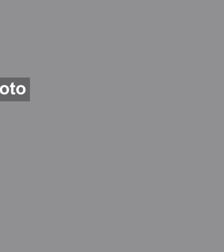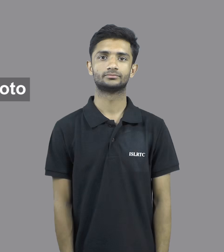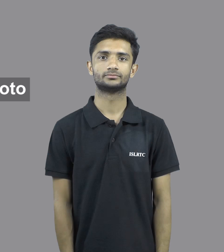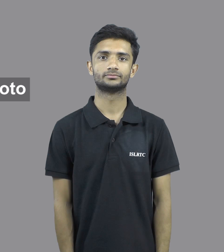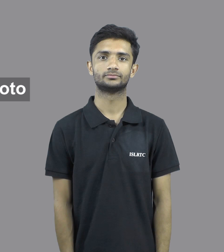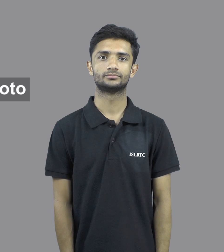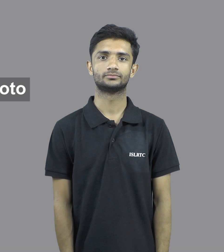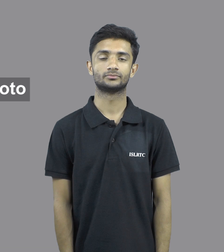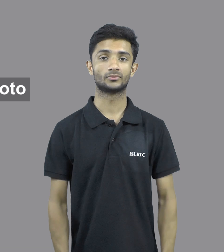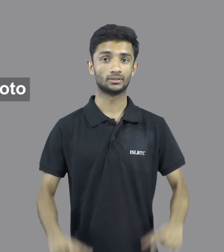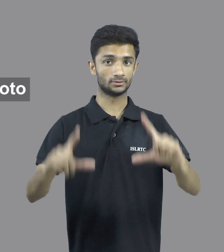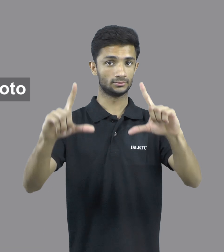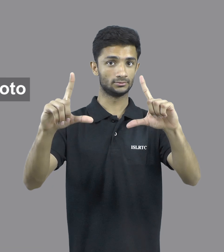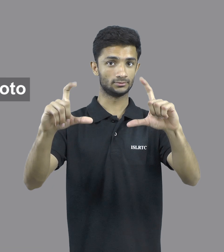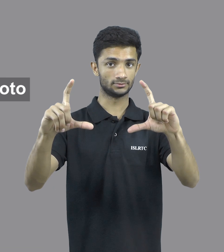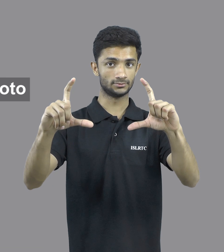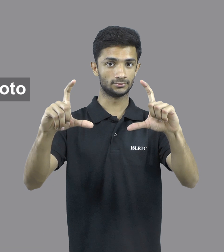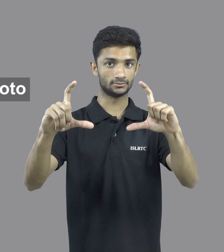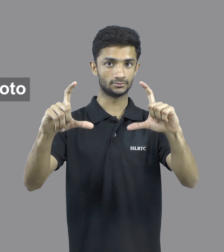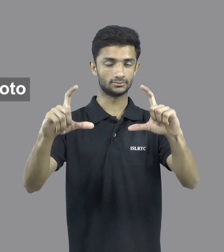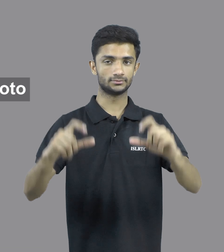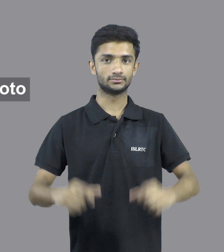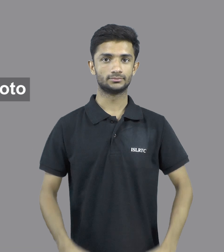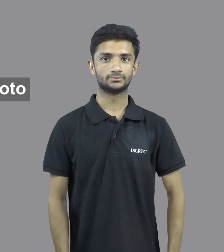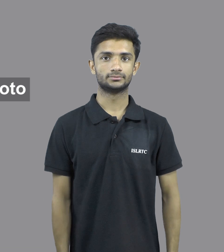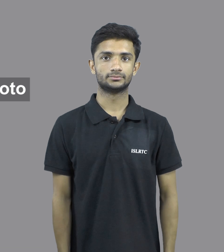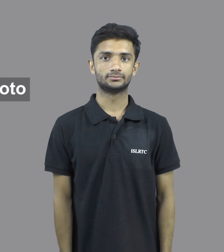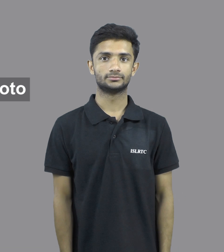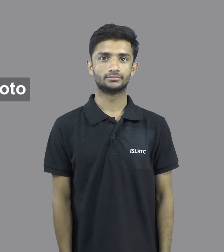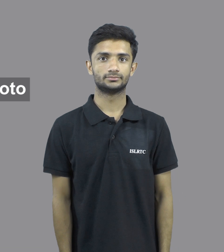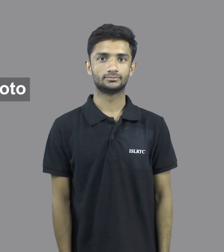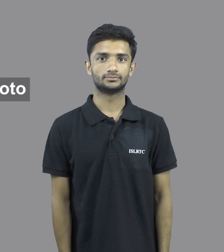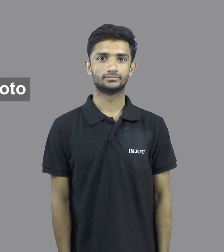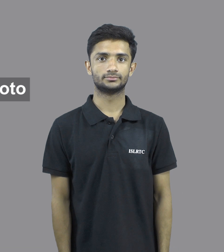Take a Photo